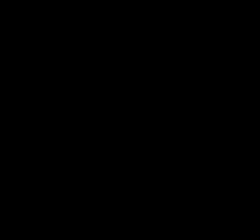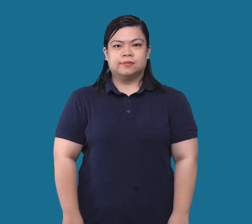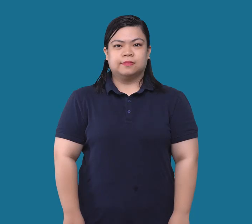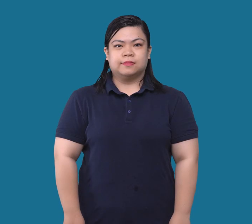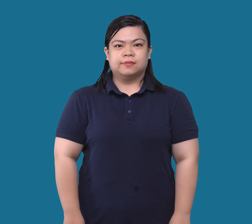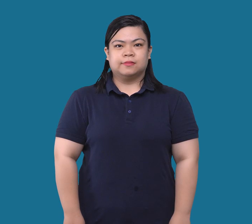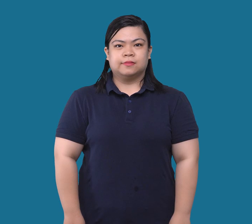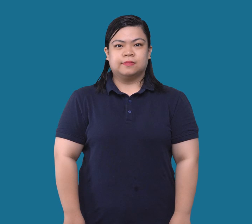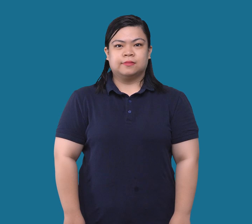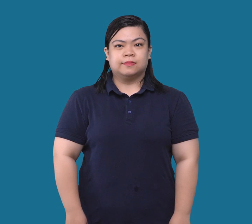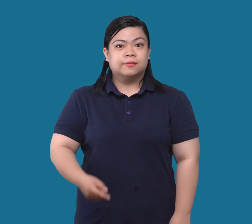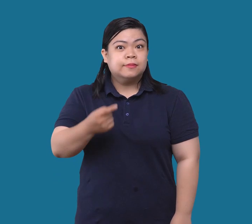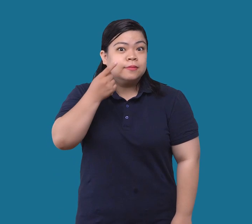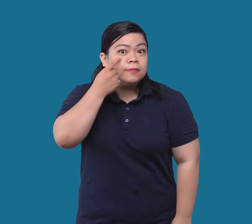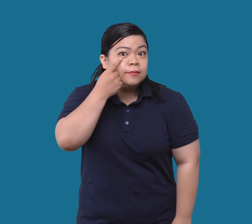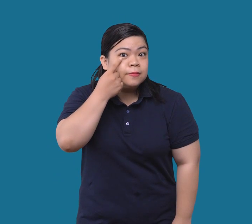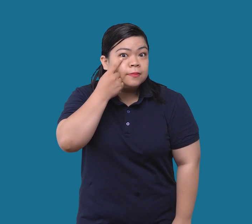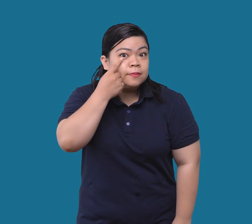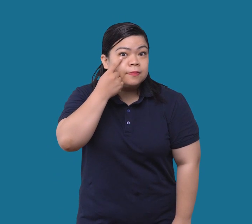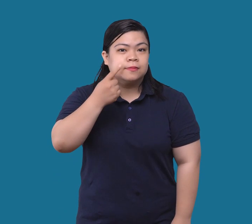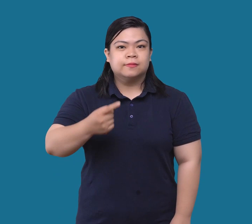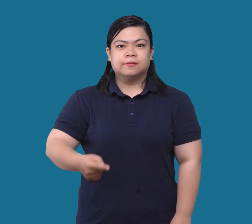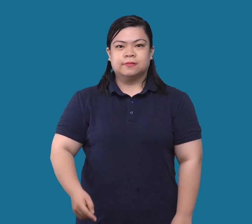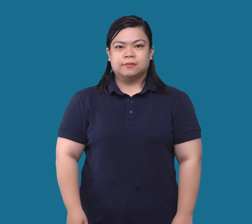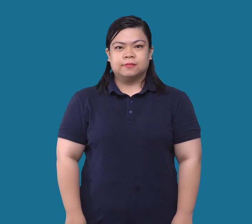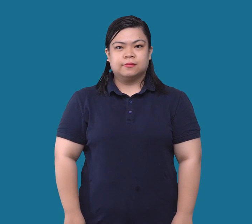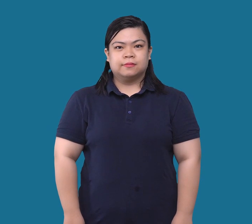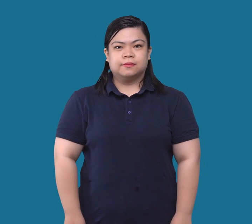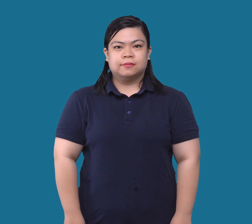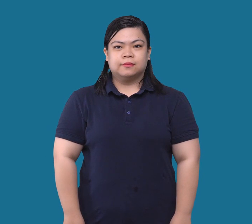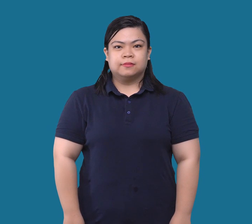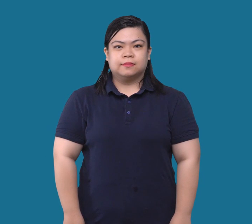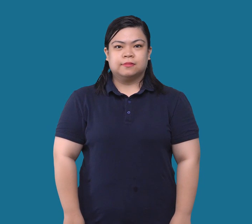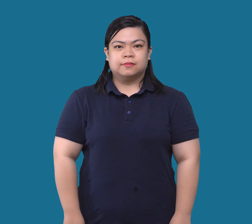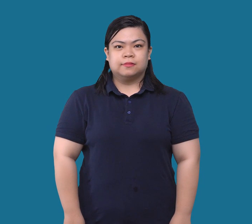thị giác